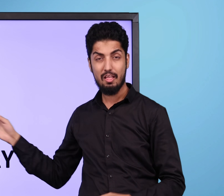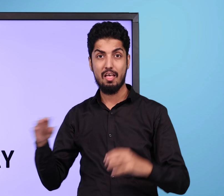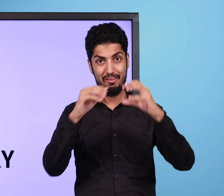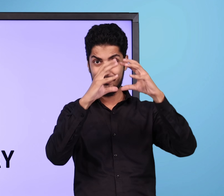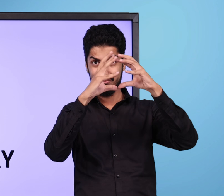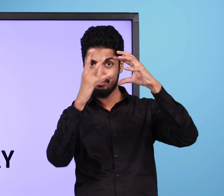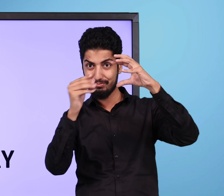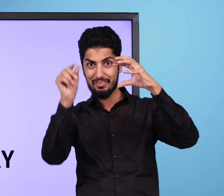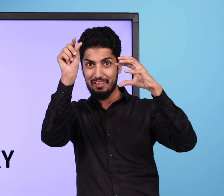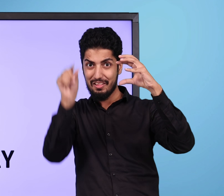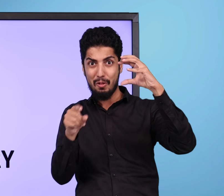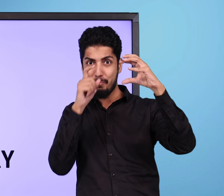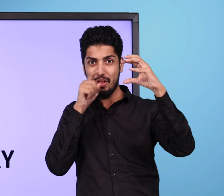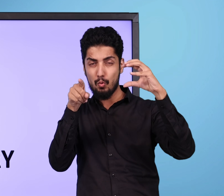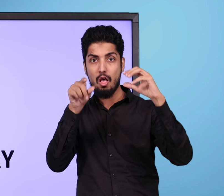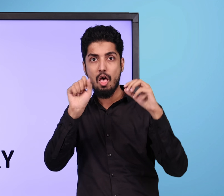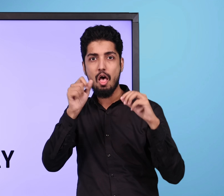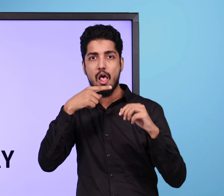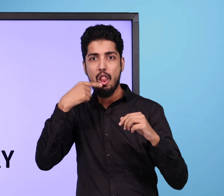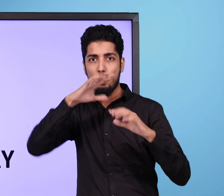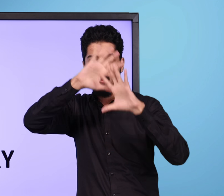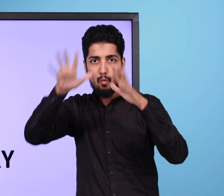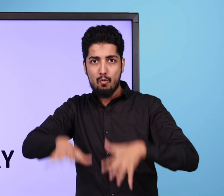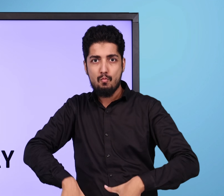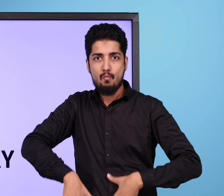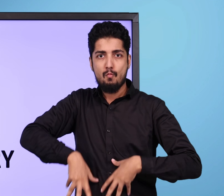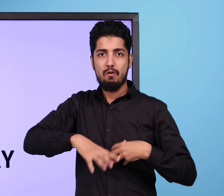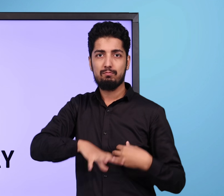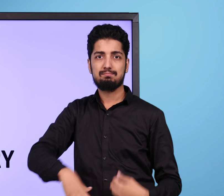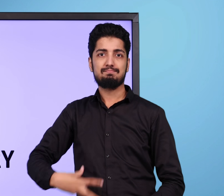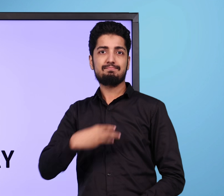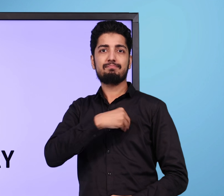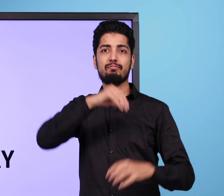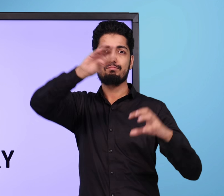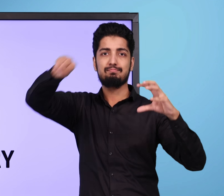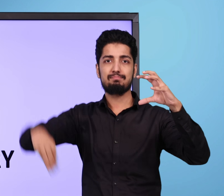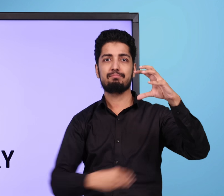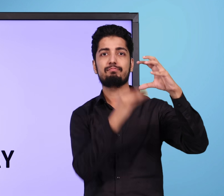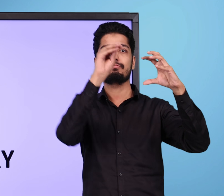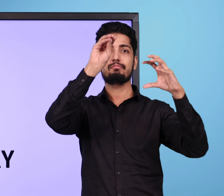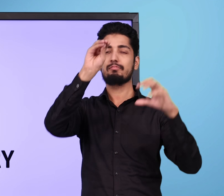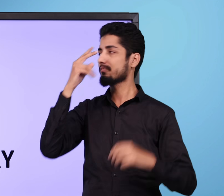They also join to form veins which empty into the heart.